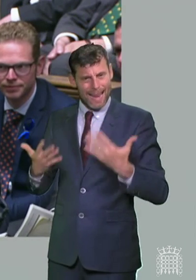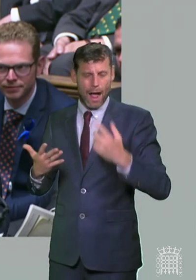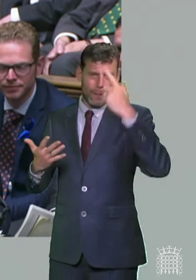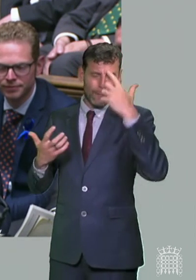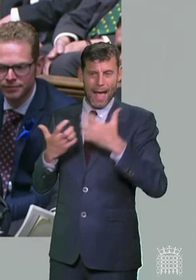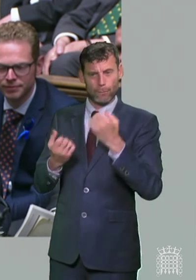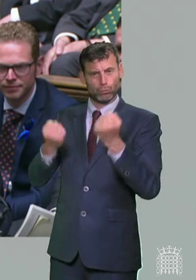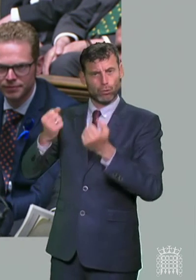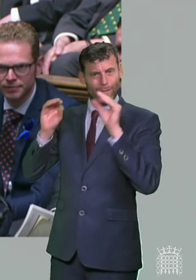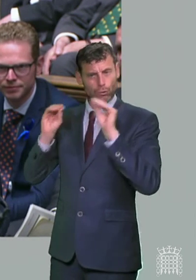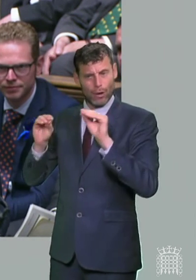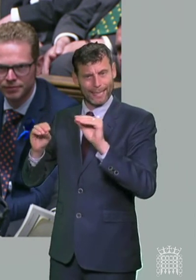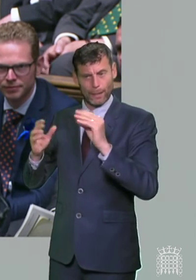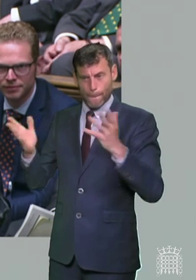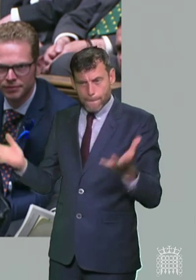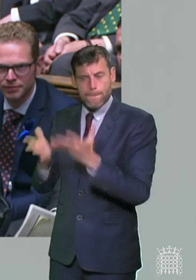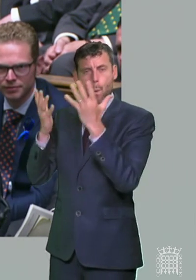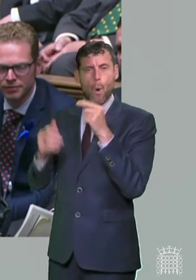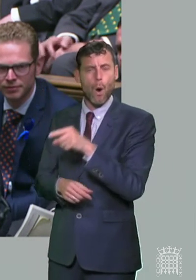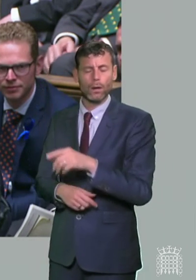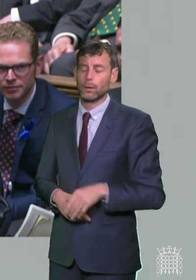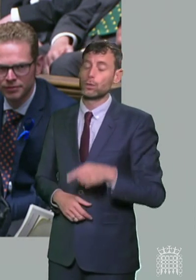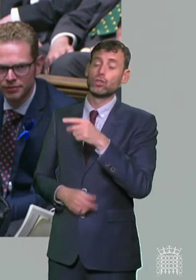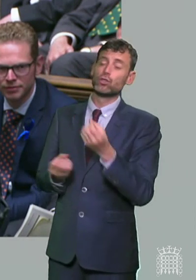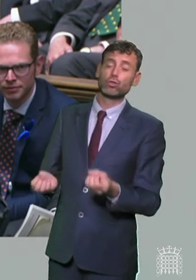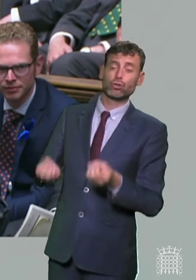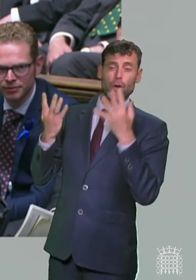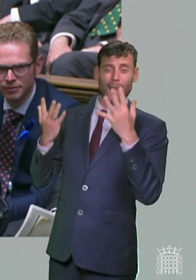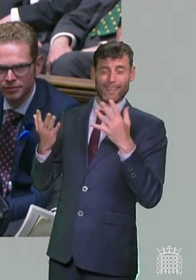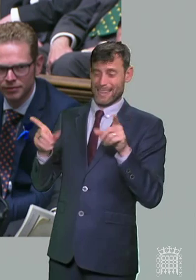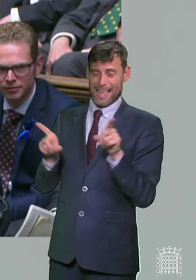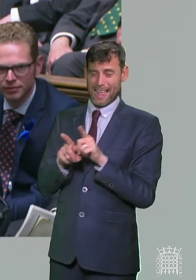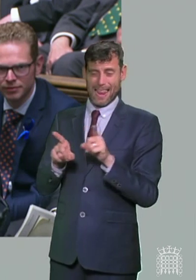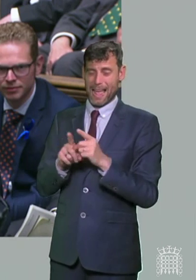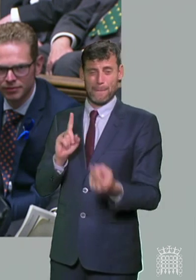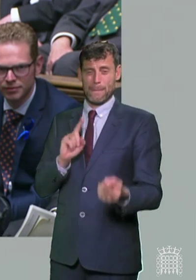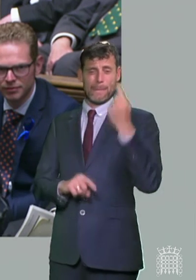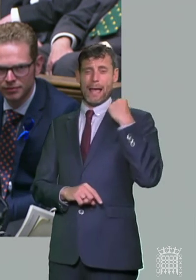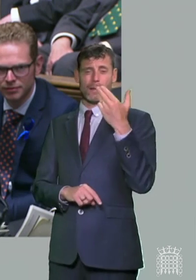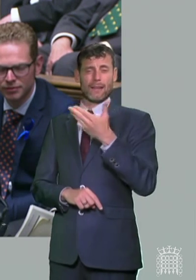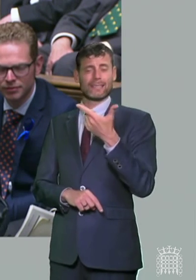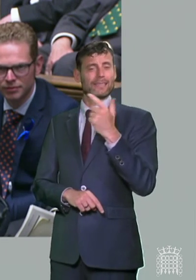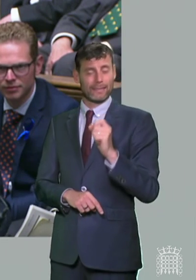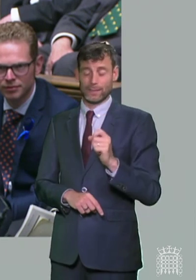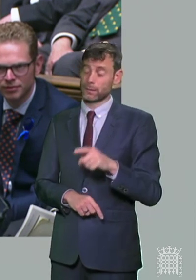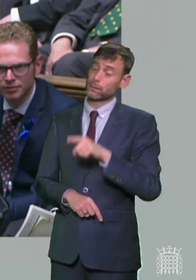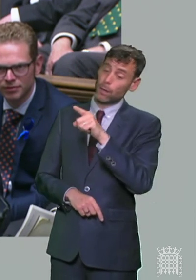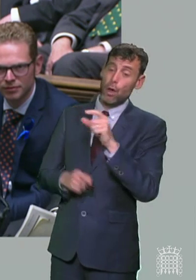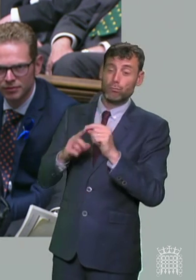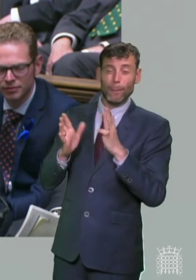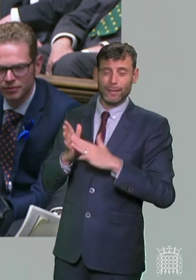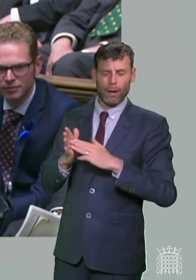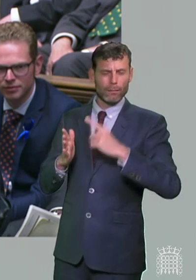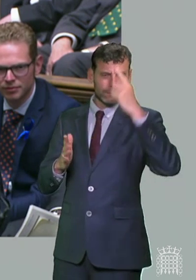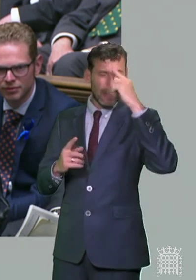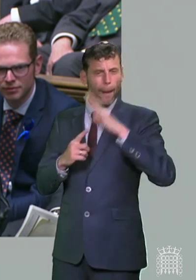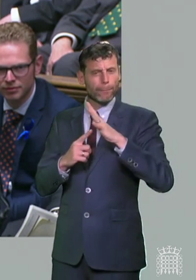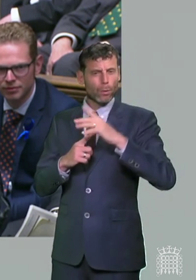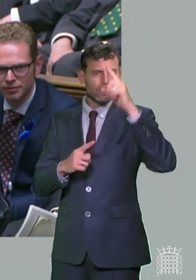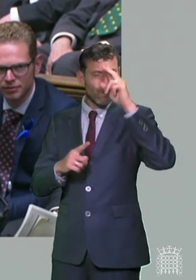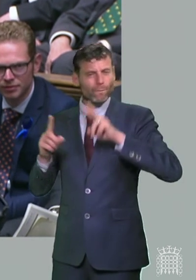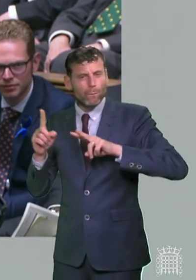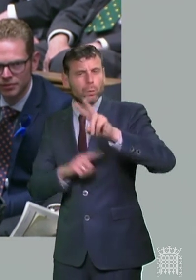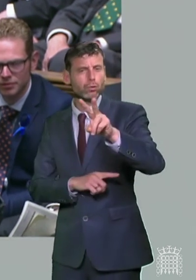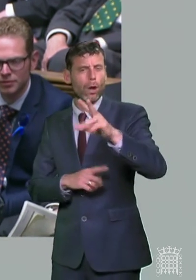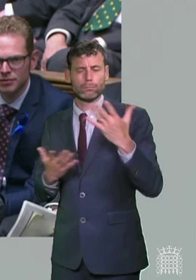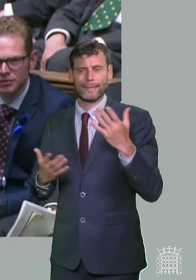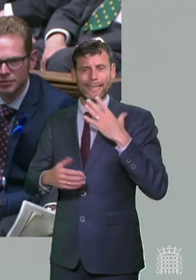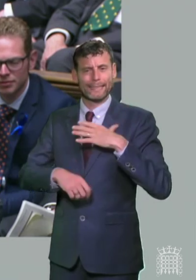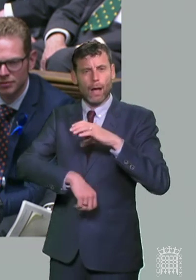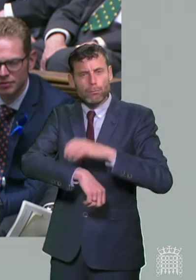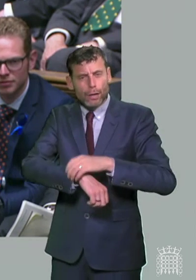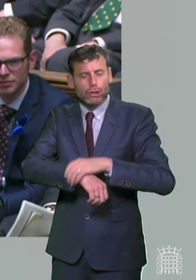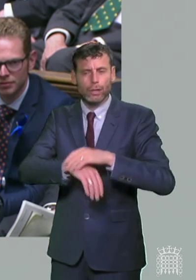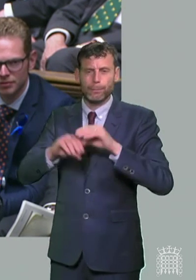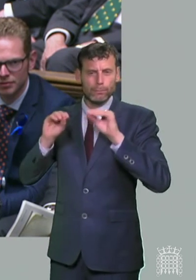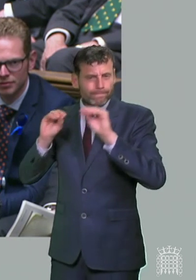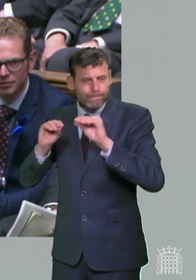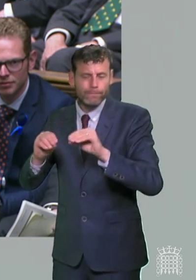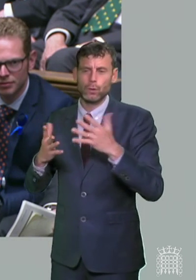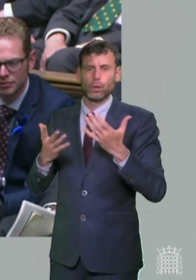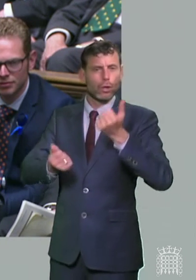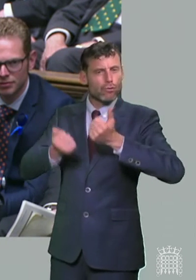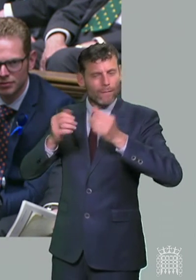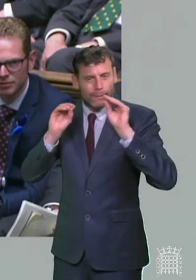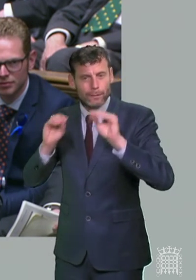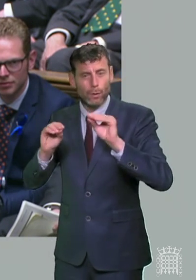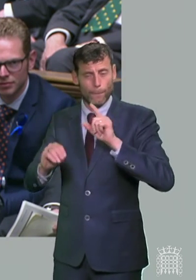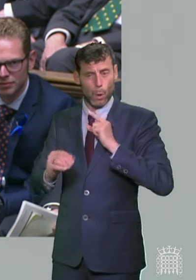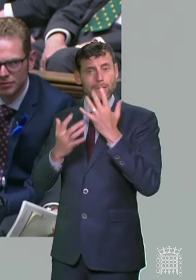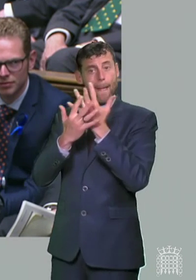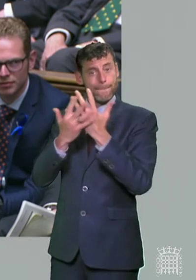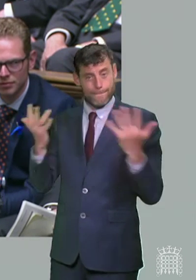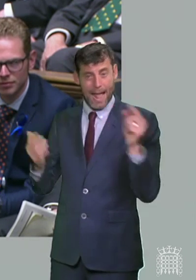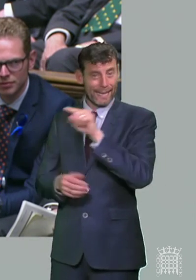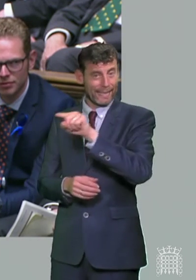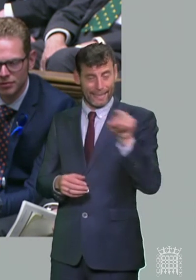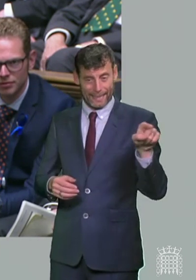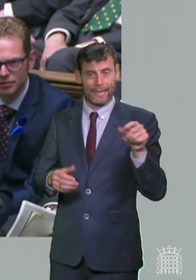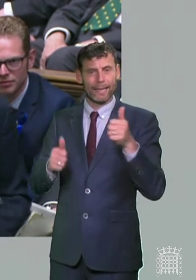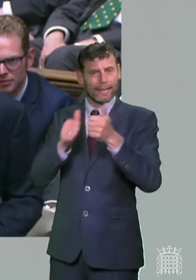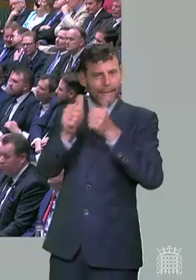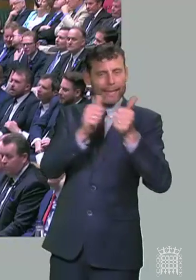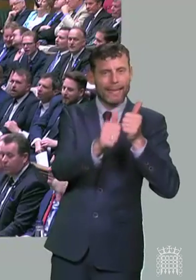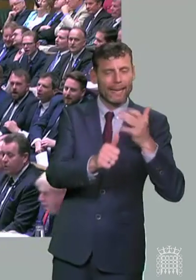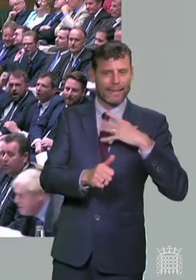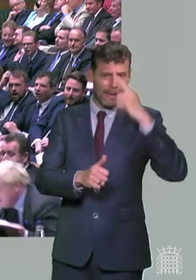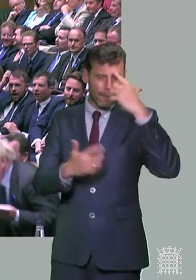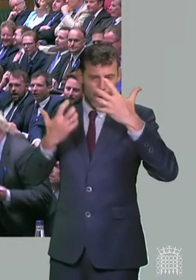Strikes just take us back to the 1970s, so will the Prime Minister’s focus on the future ensure that we have apprenticeship schemes focusing on engineering and driver training to ensure that we recover the services lost, and that we have an industry that is focused on efficiency and embraces technology for the future?